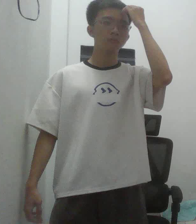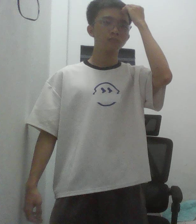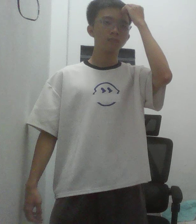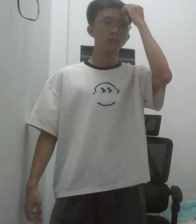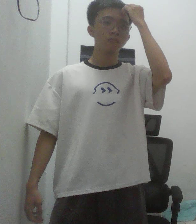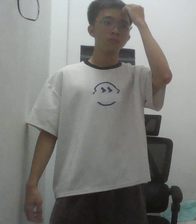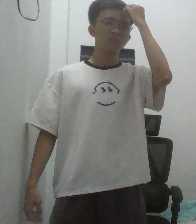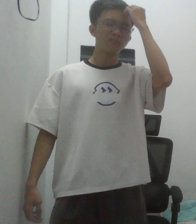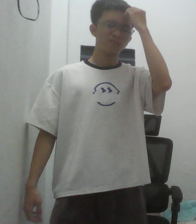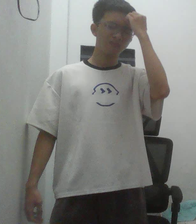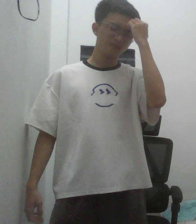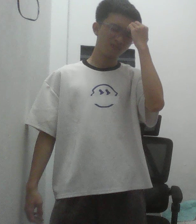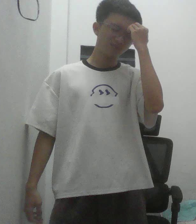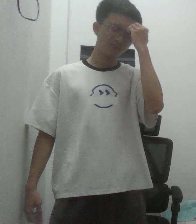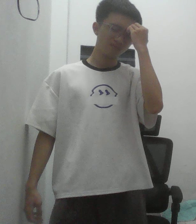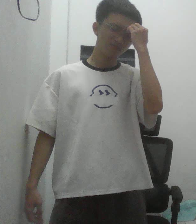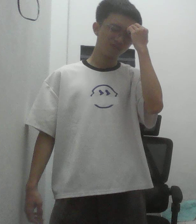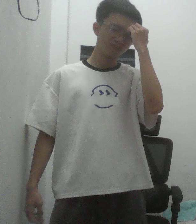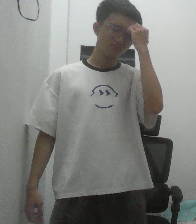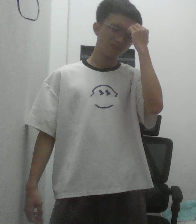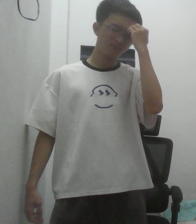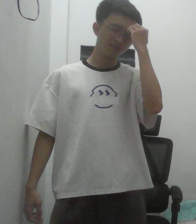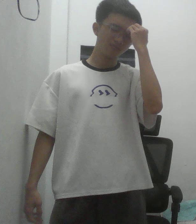benh